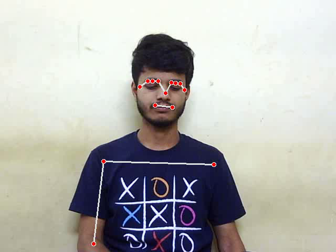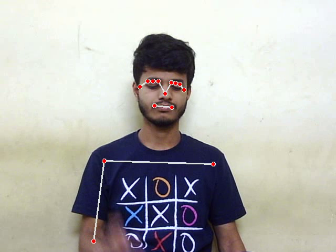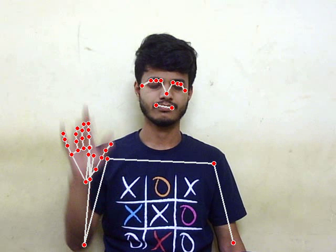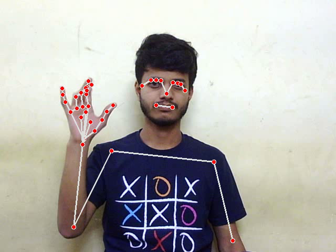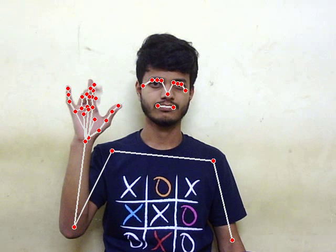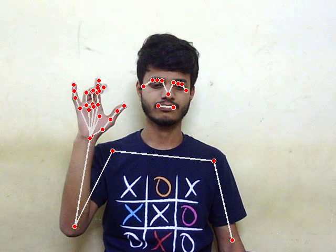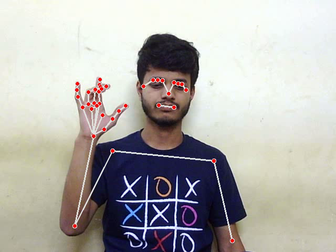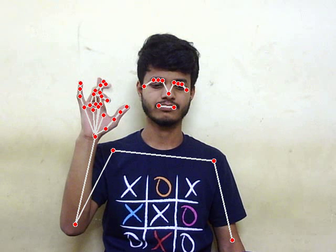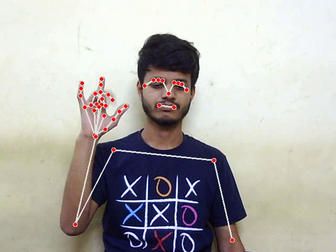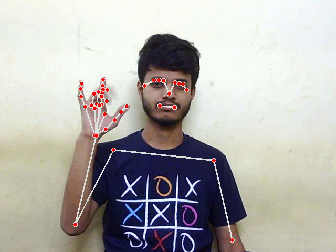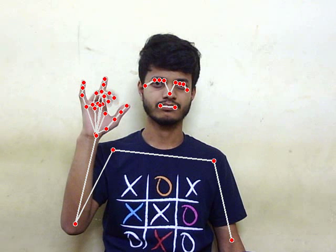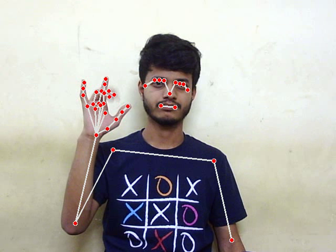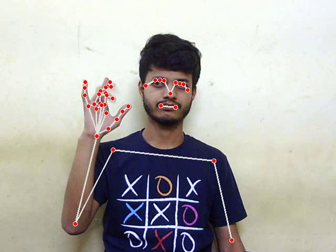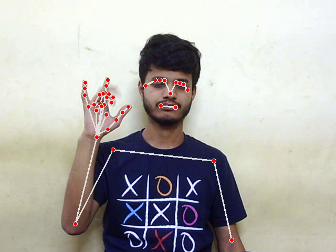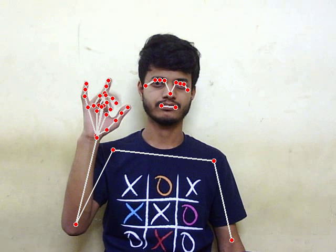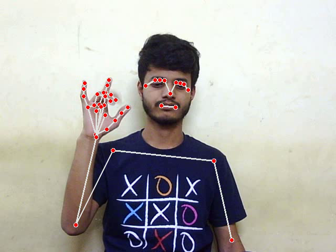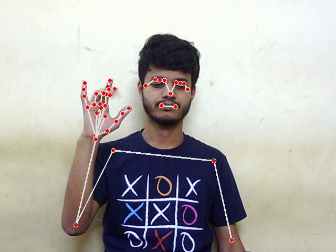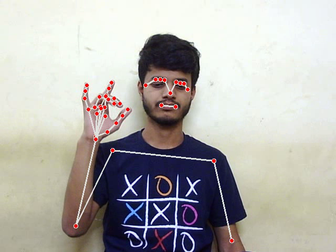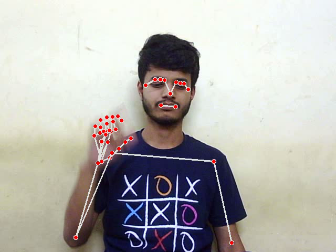why